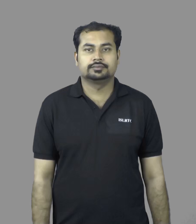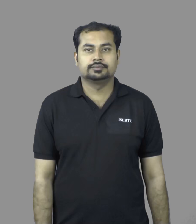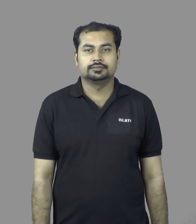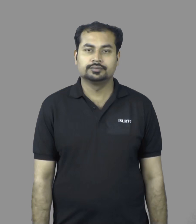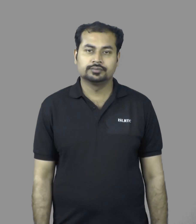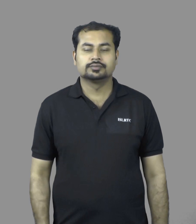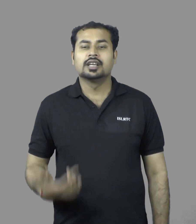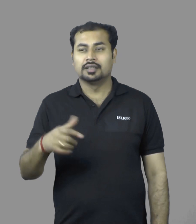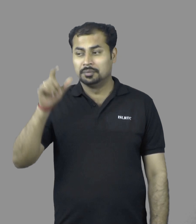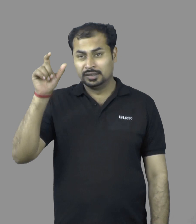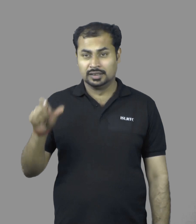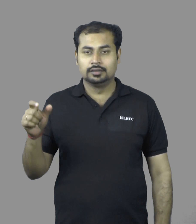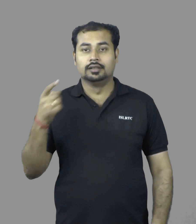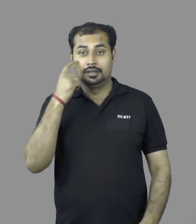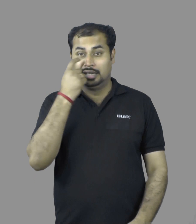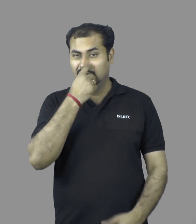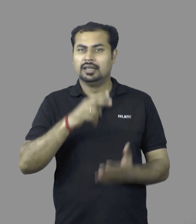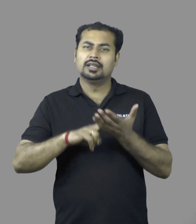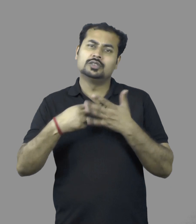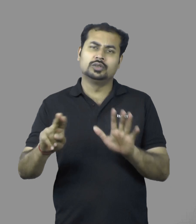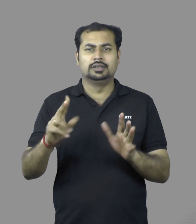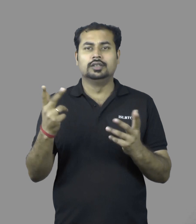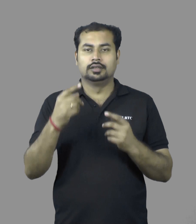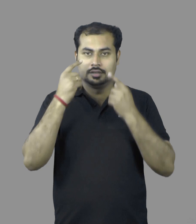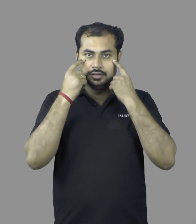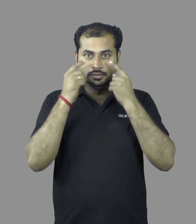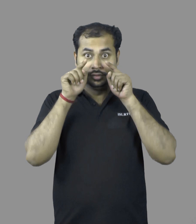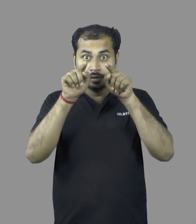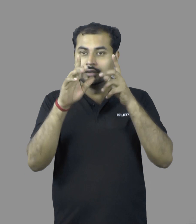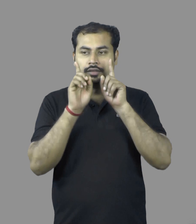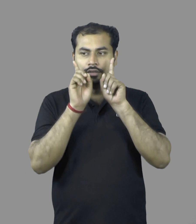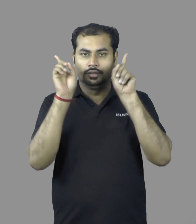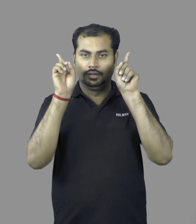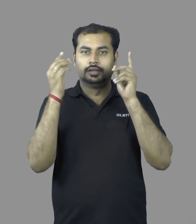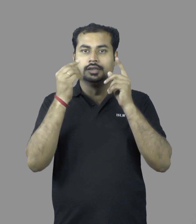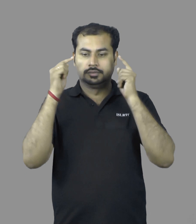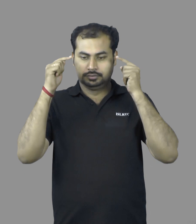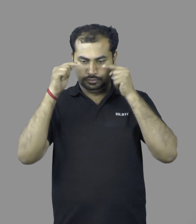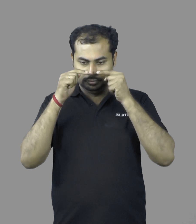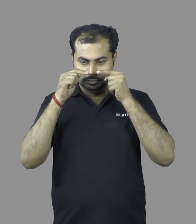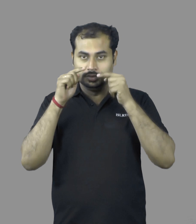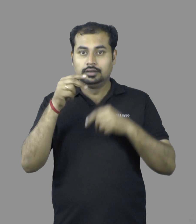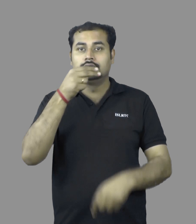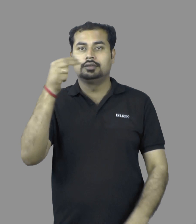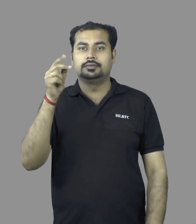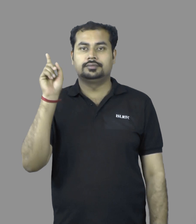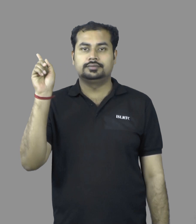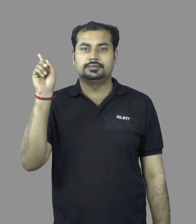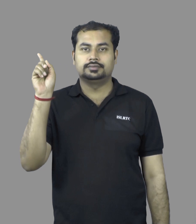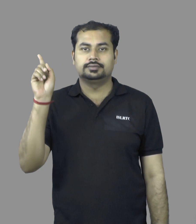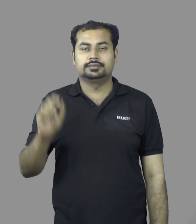Squint